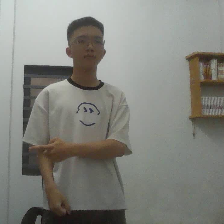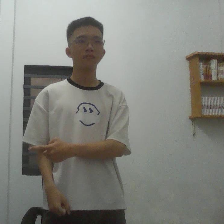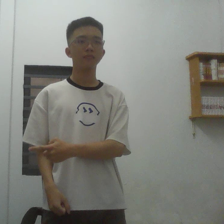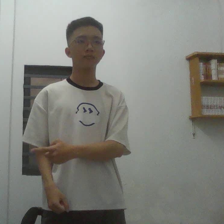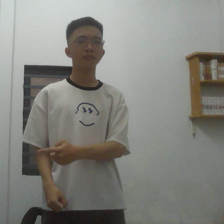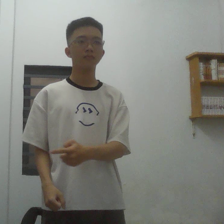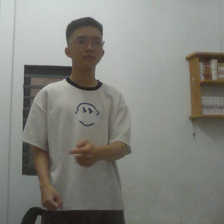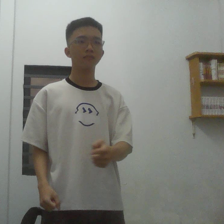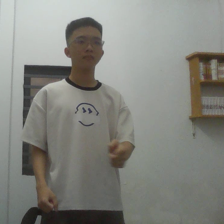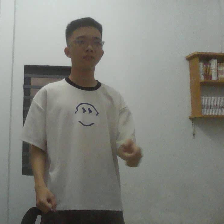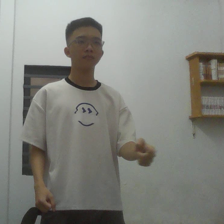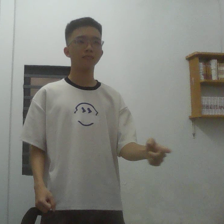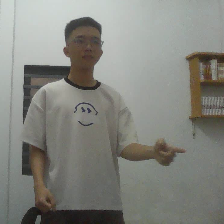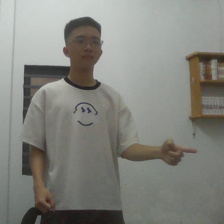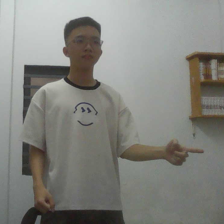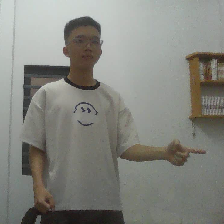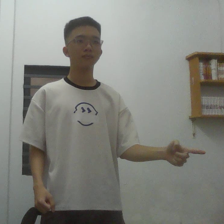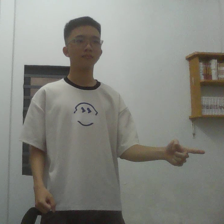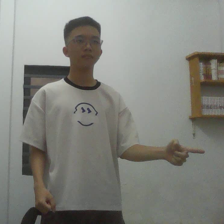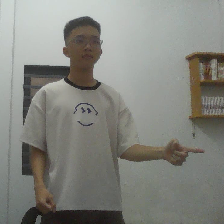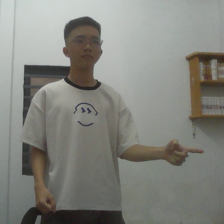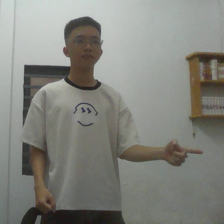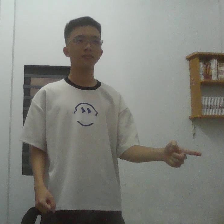cac ban